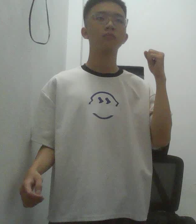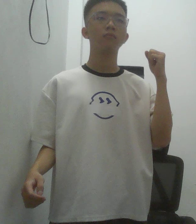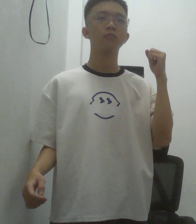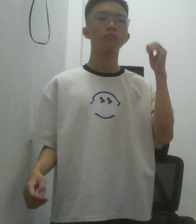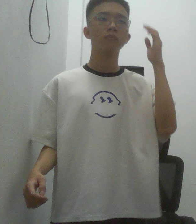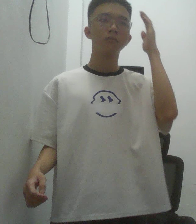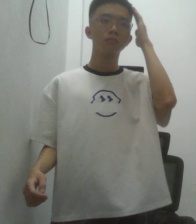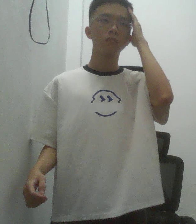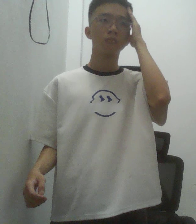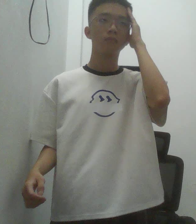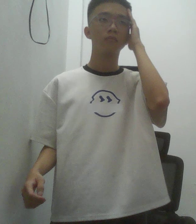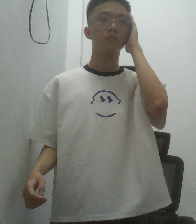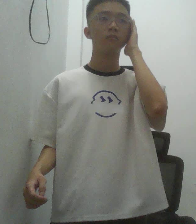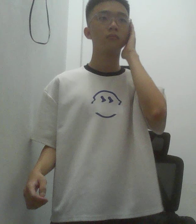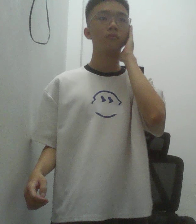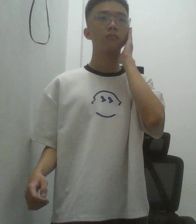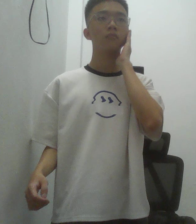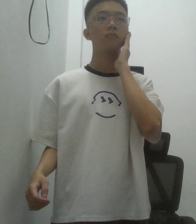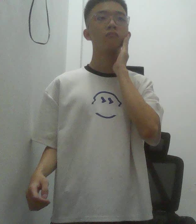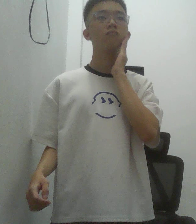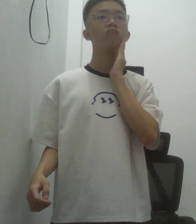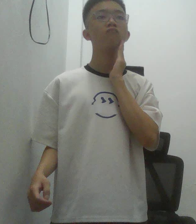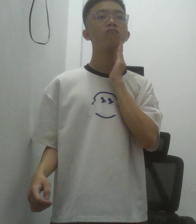dep